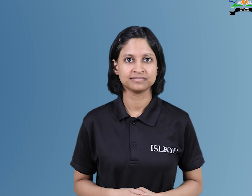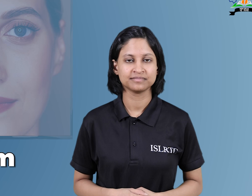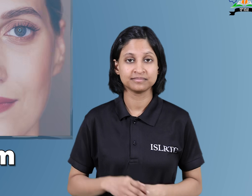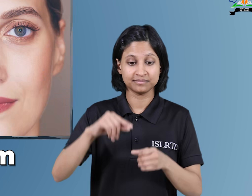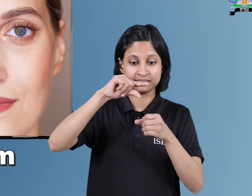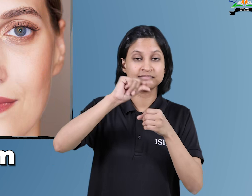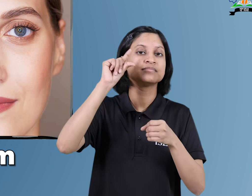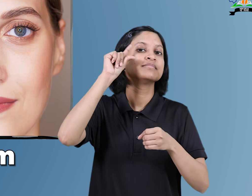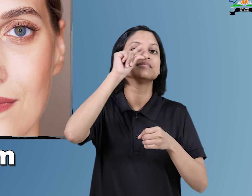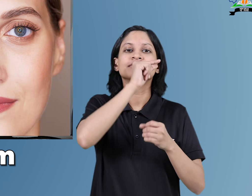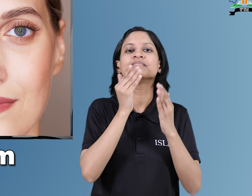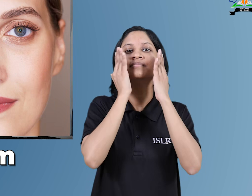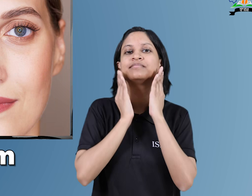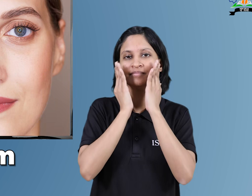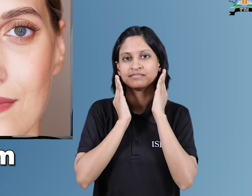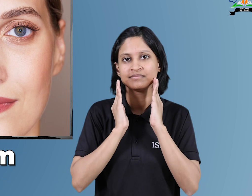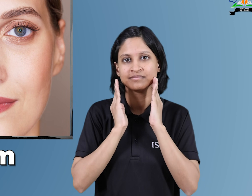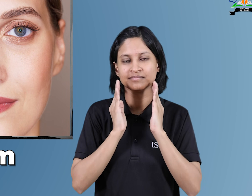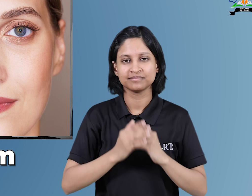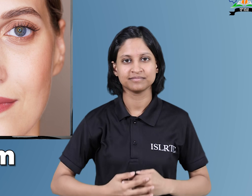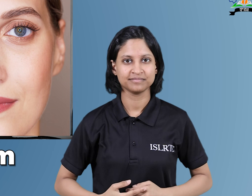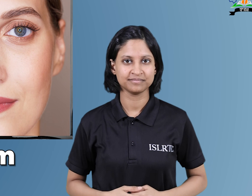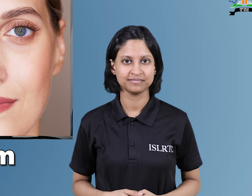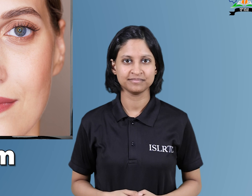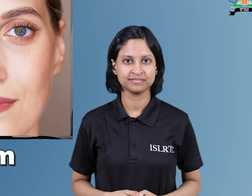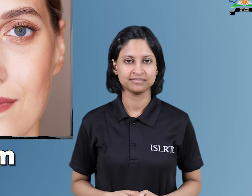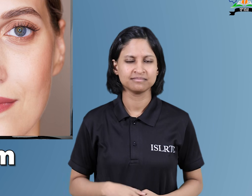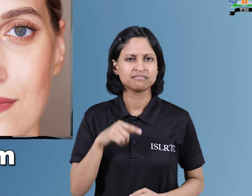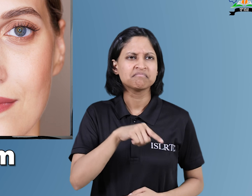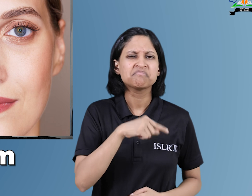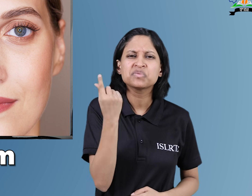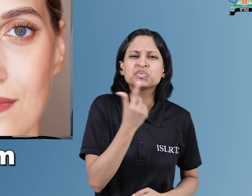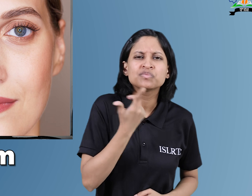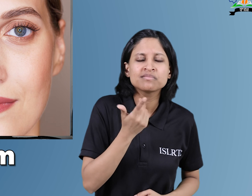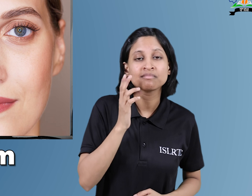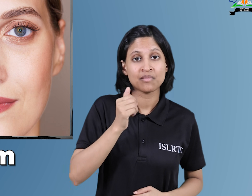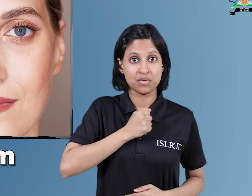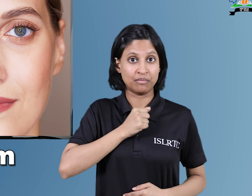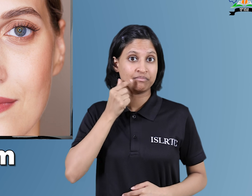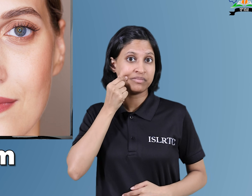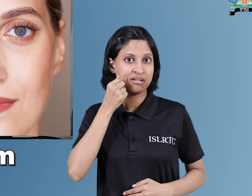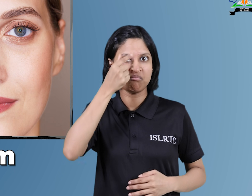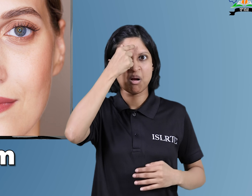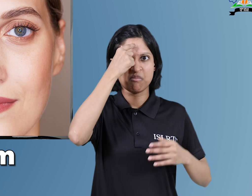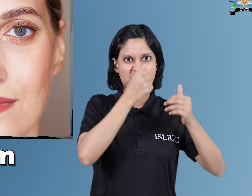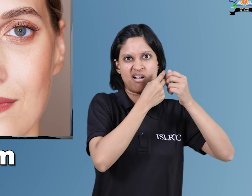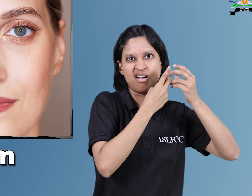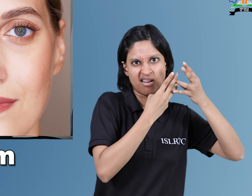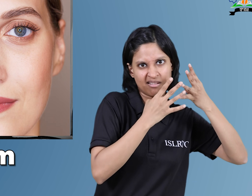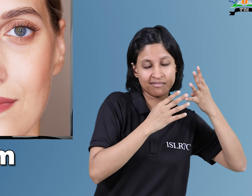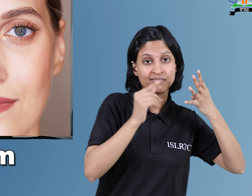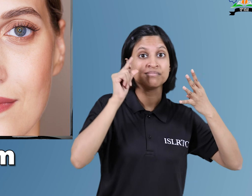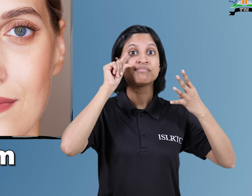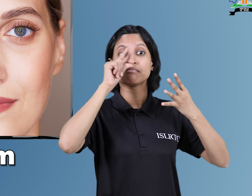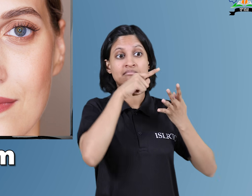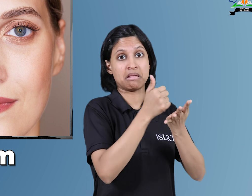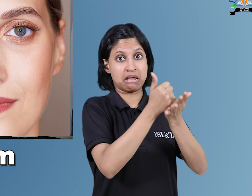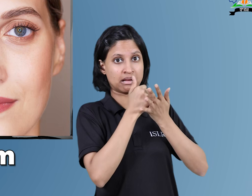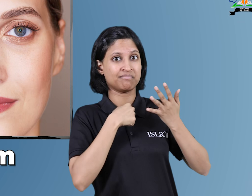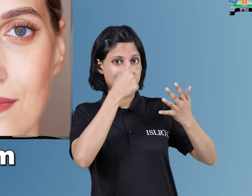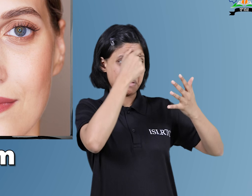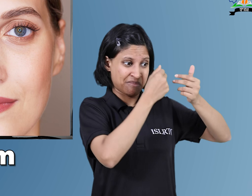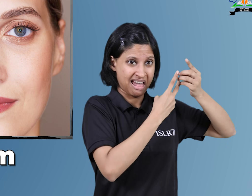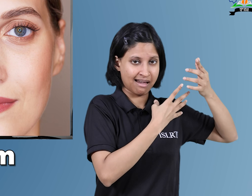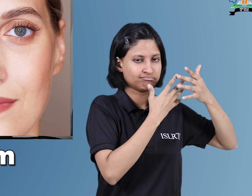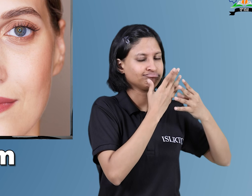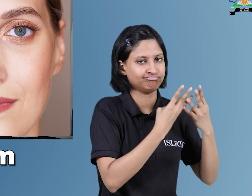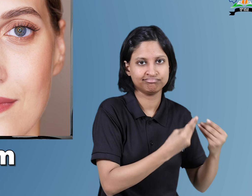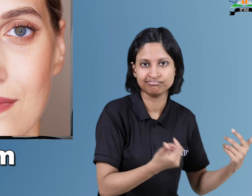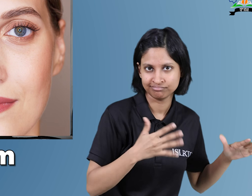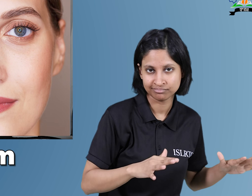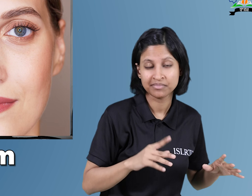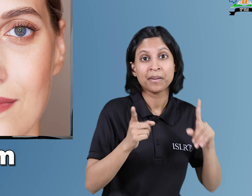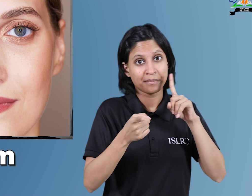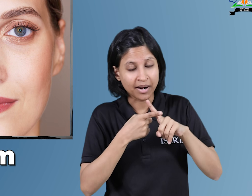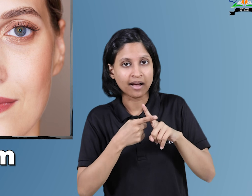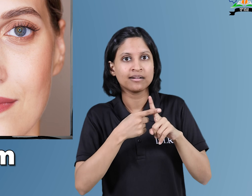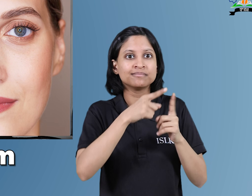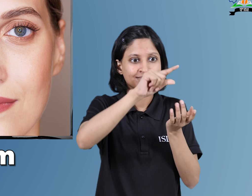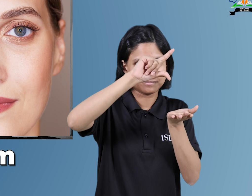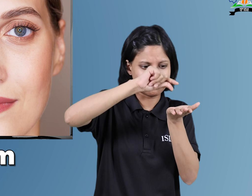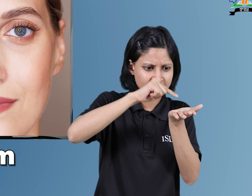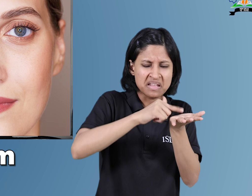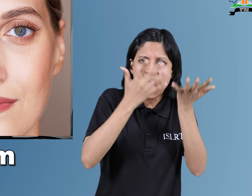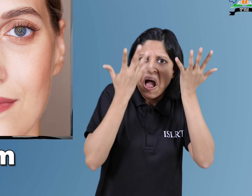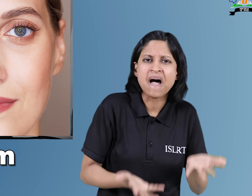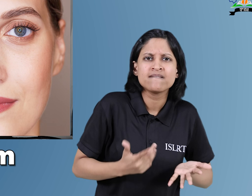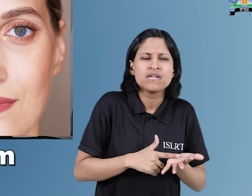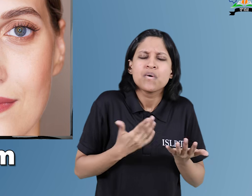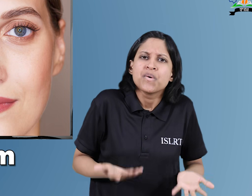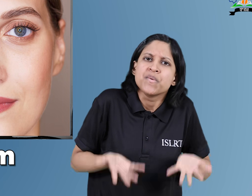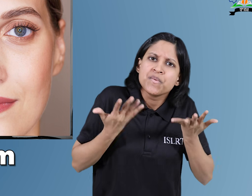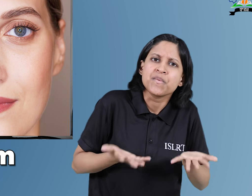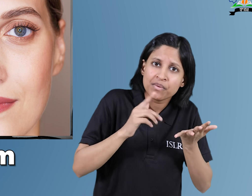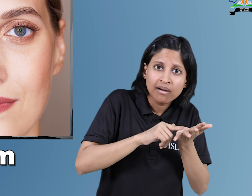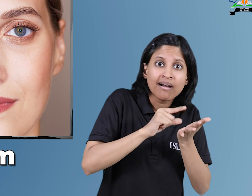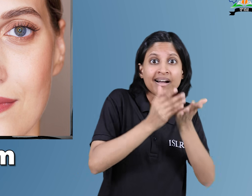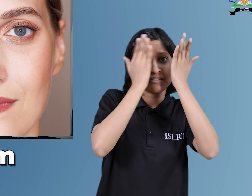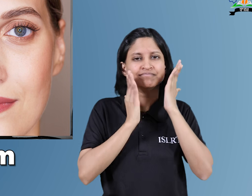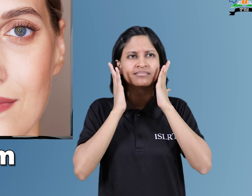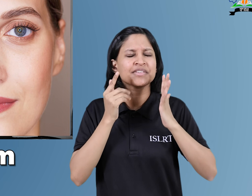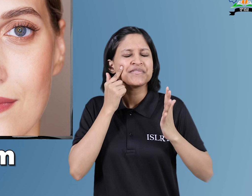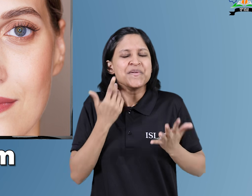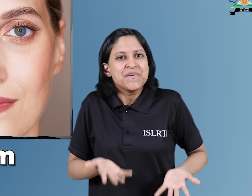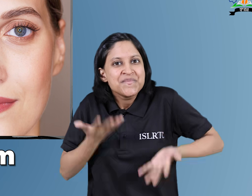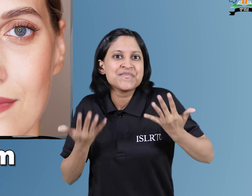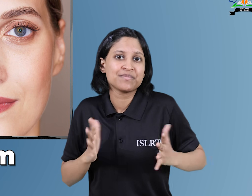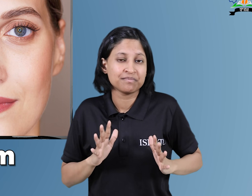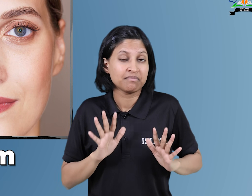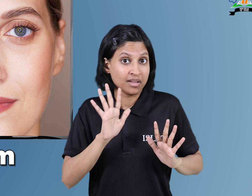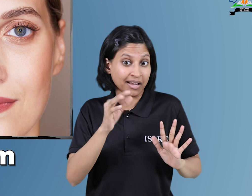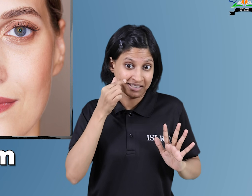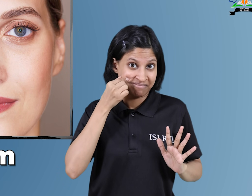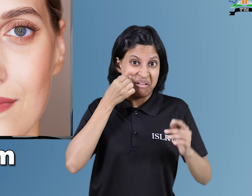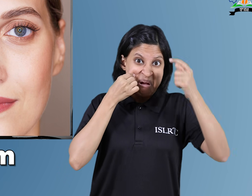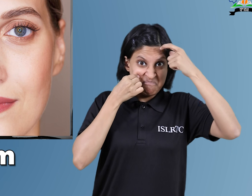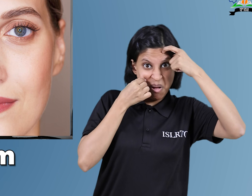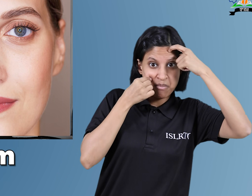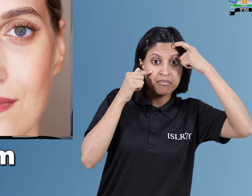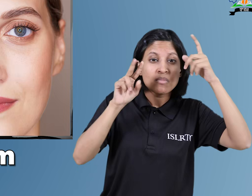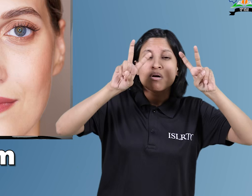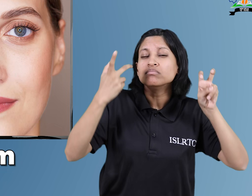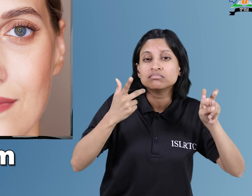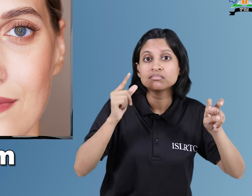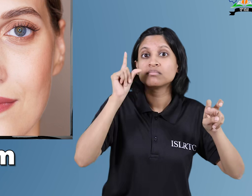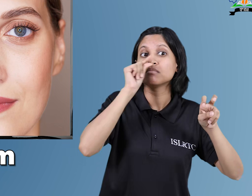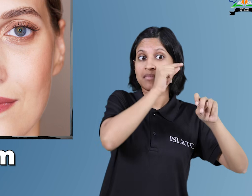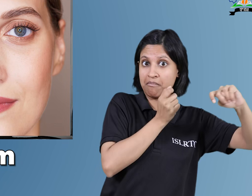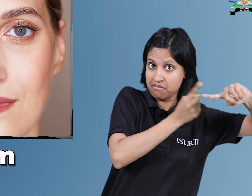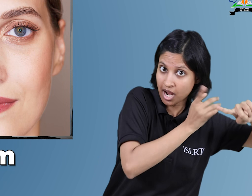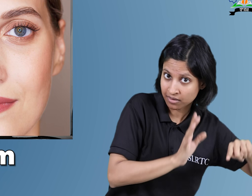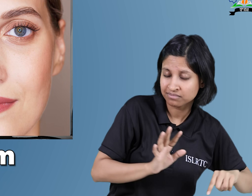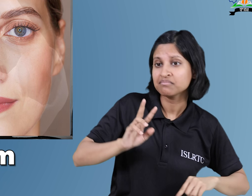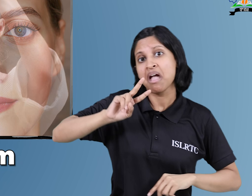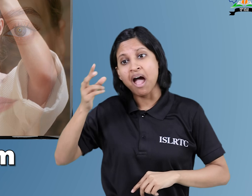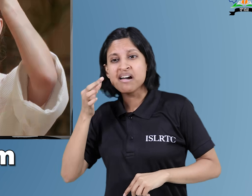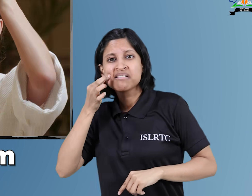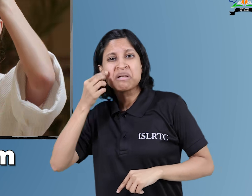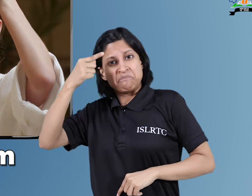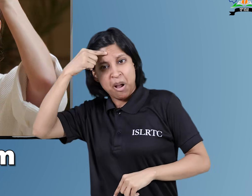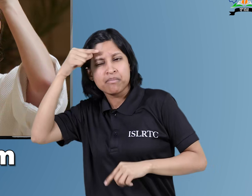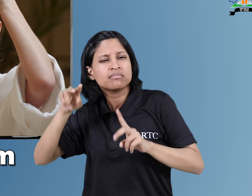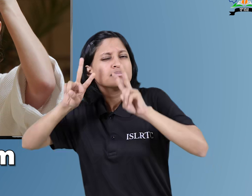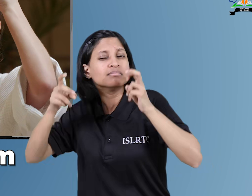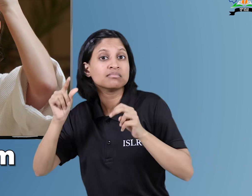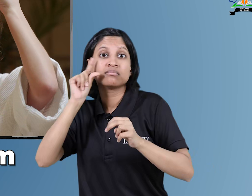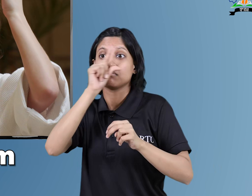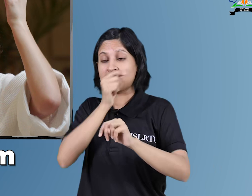Face serum A face serum targets various skincare issues and helps resolve them. It is lightweight and comes in different formulations for specific concerns,